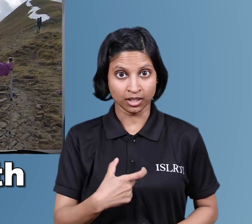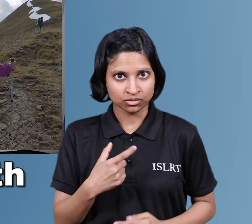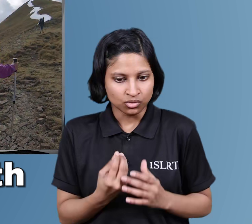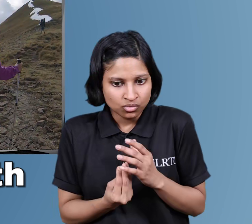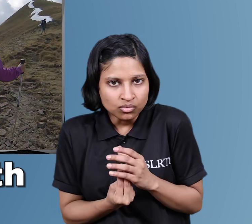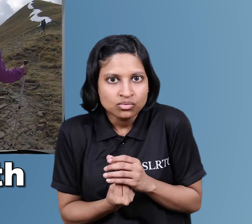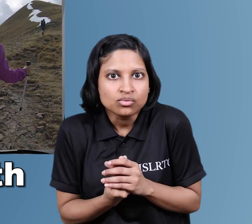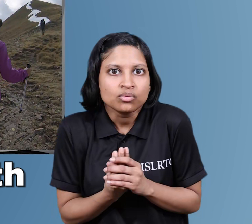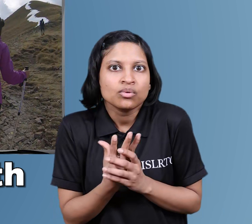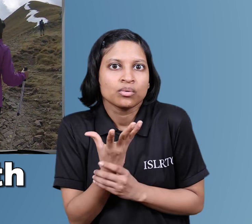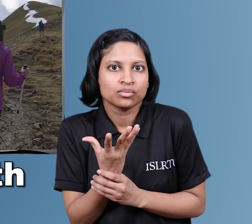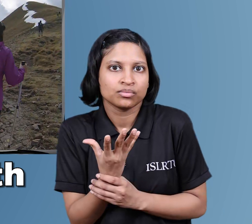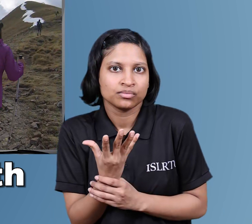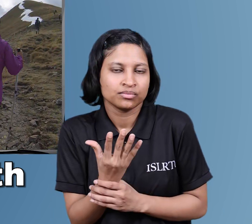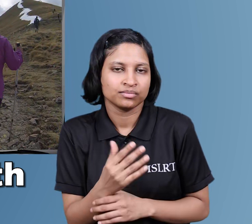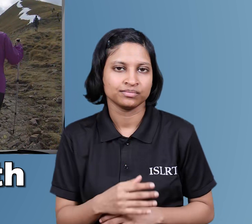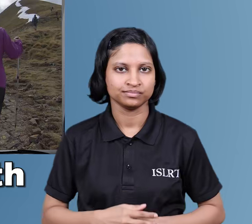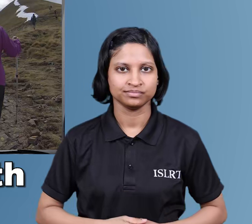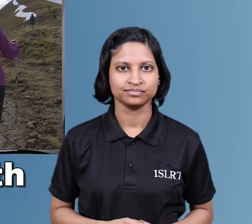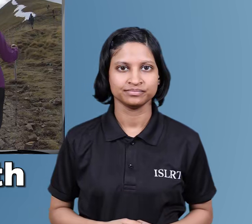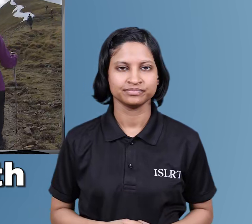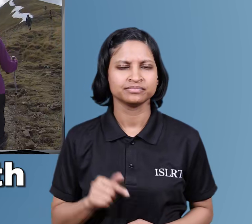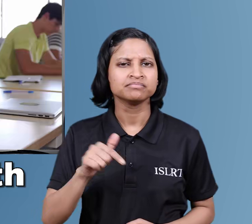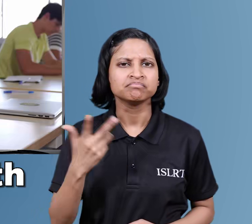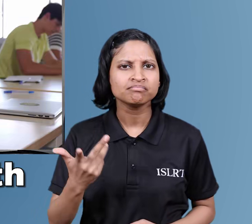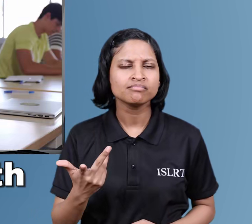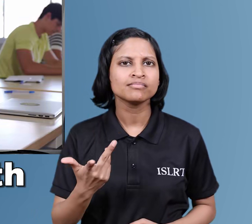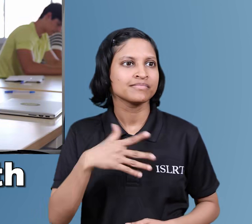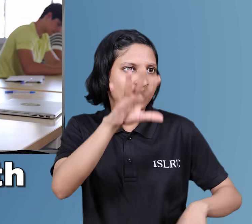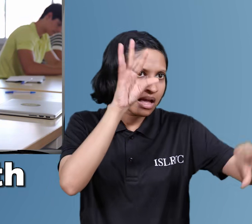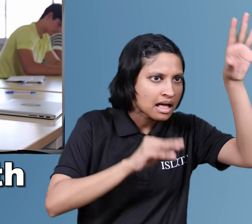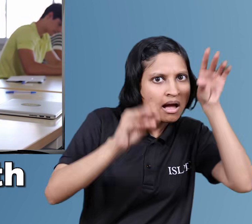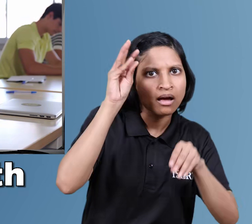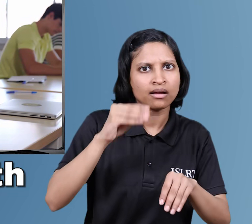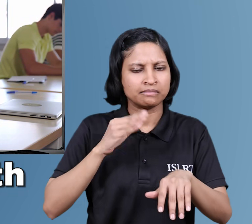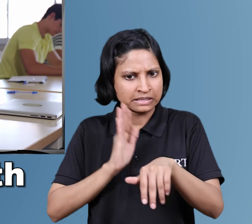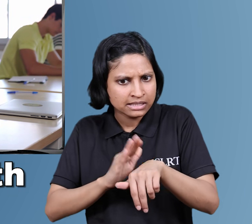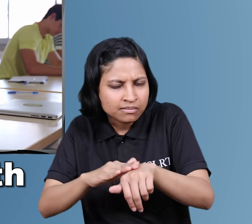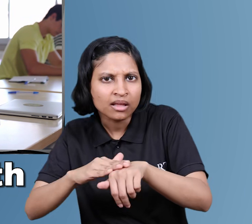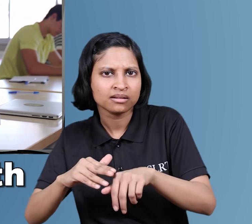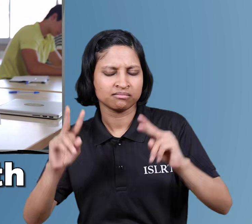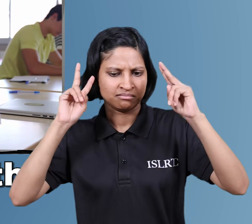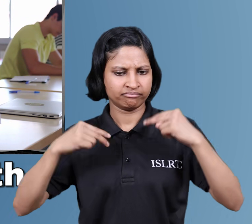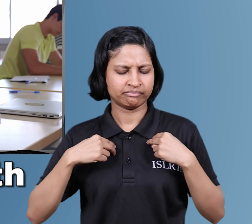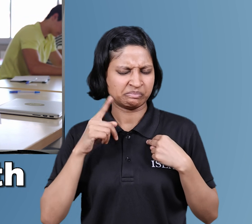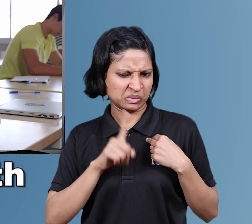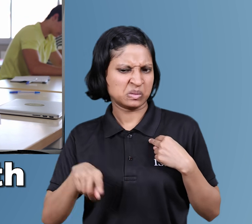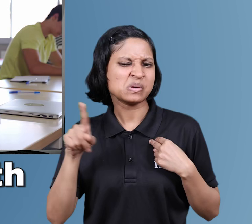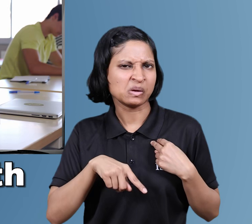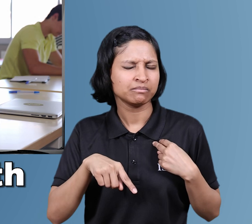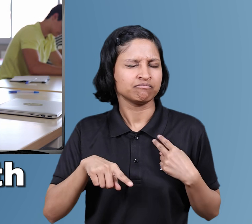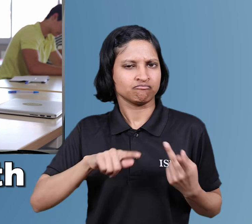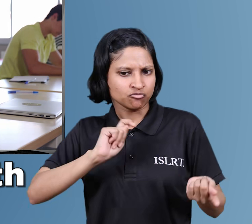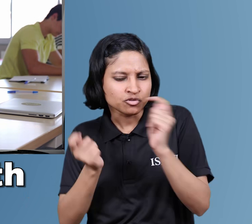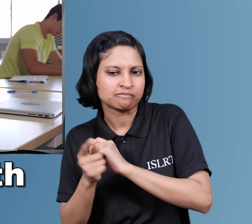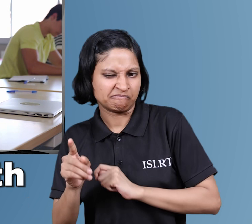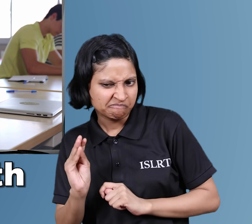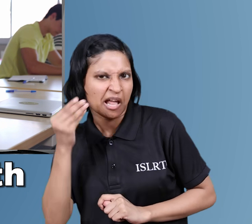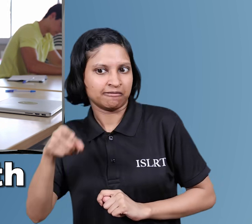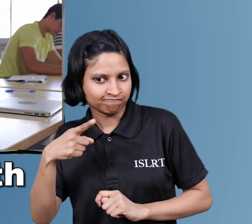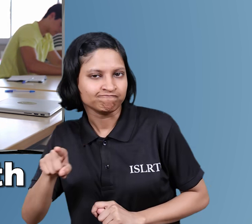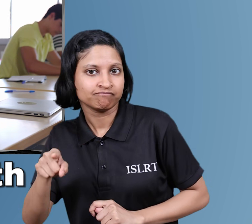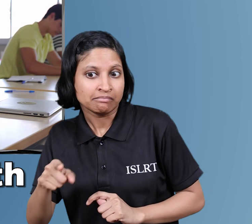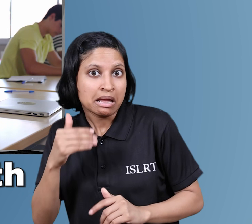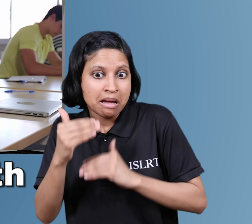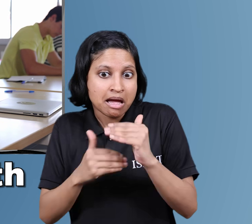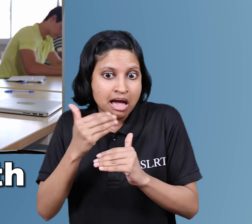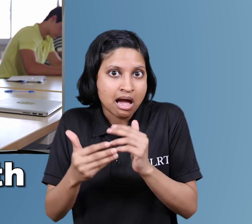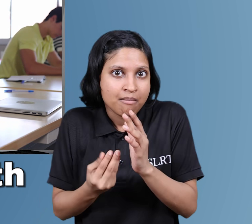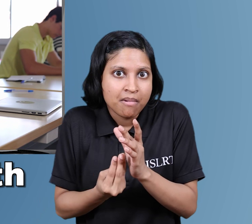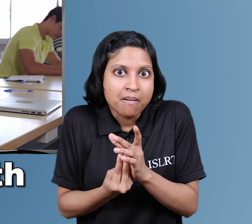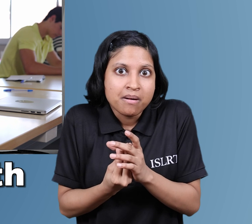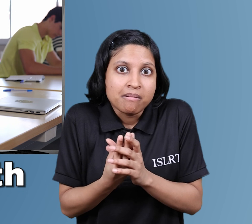Personal Growth The process of improving oneself through learning, experience and self-reflection.